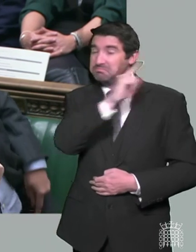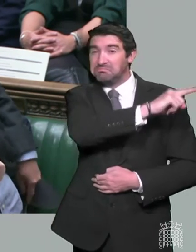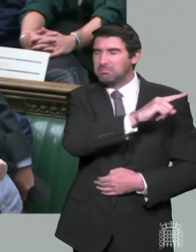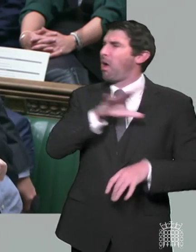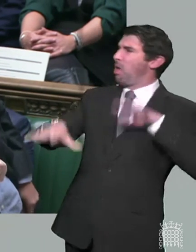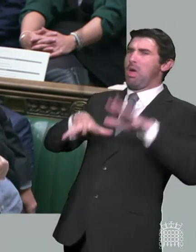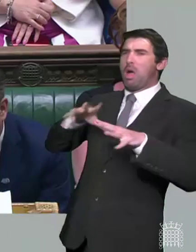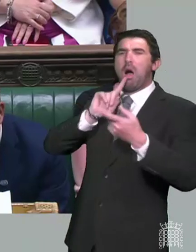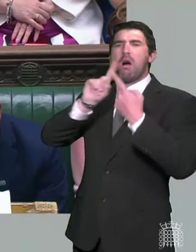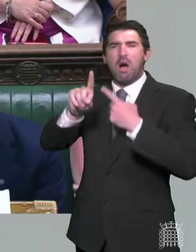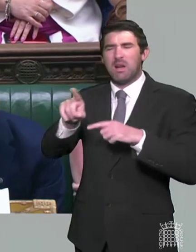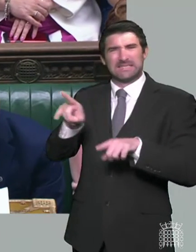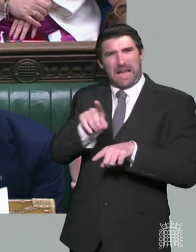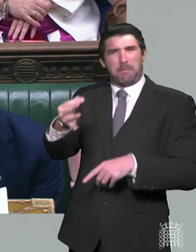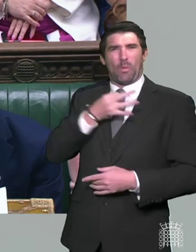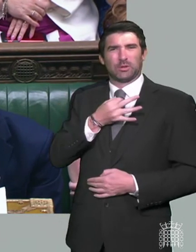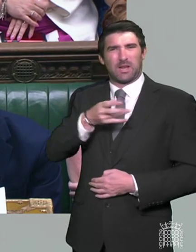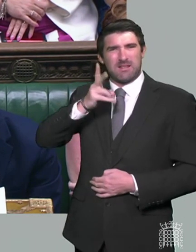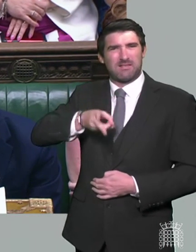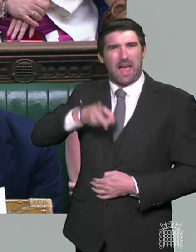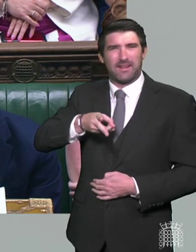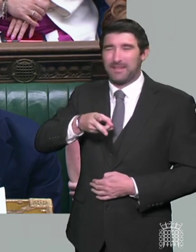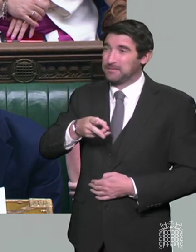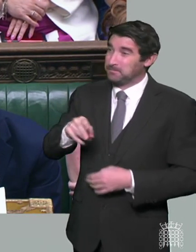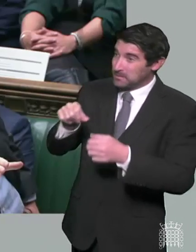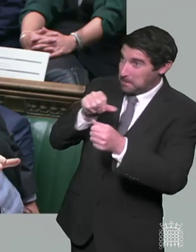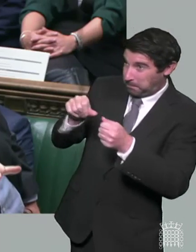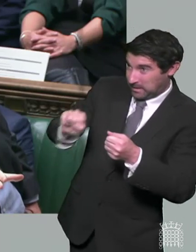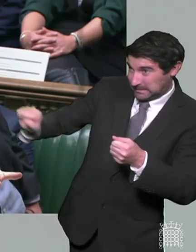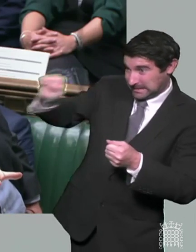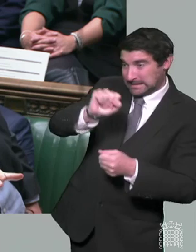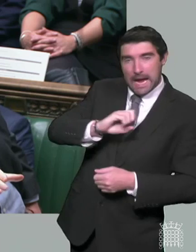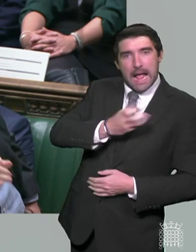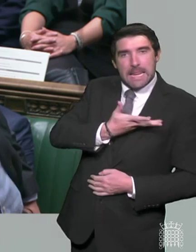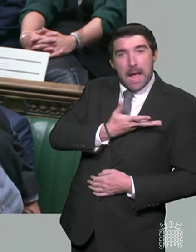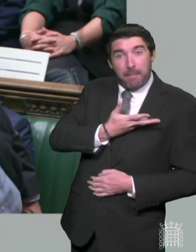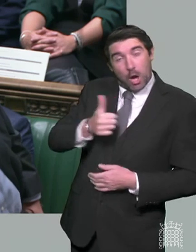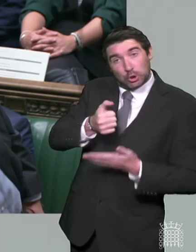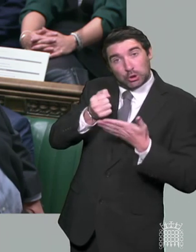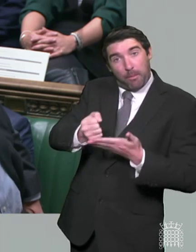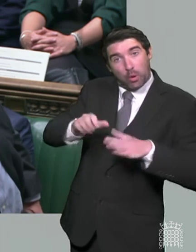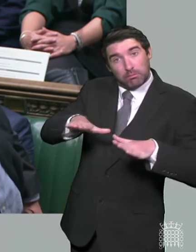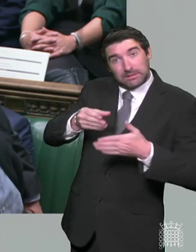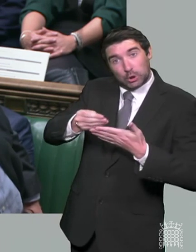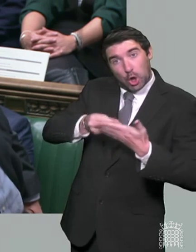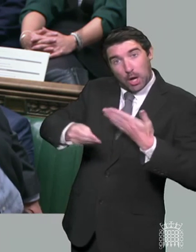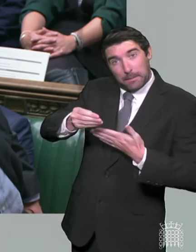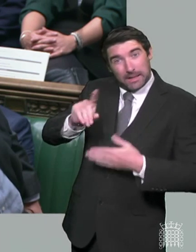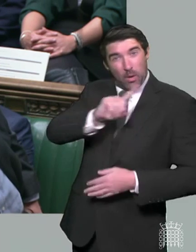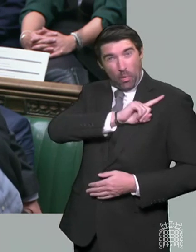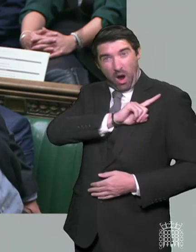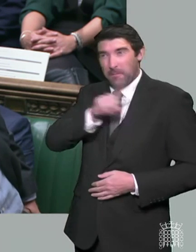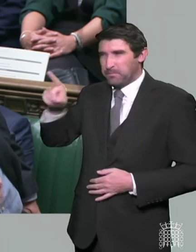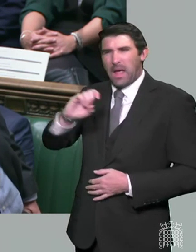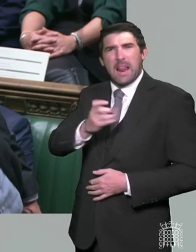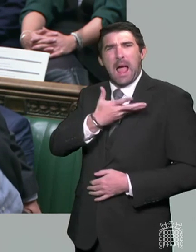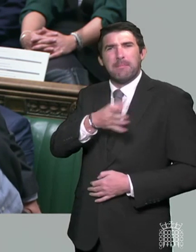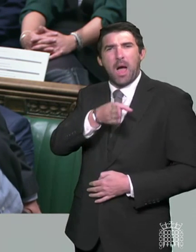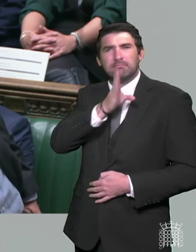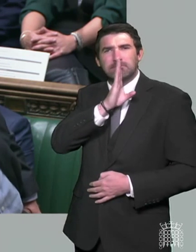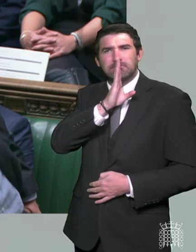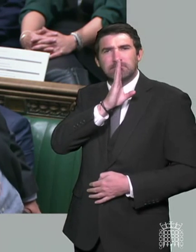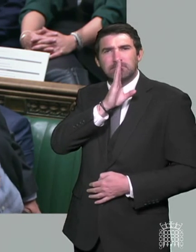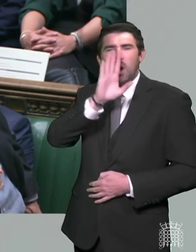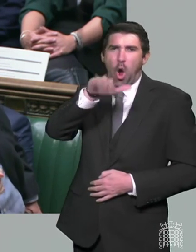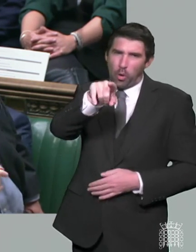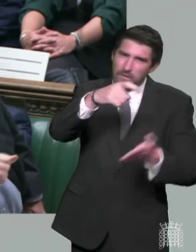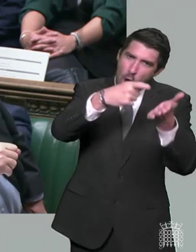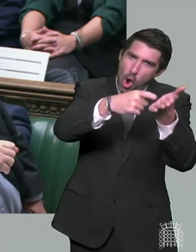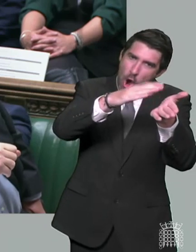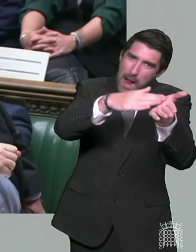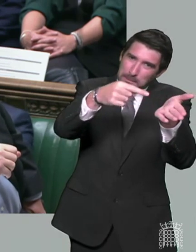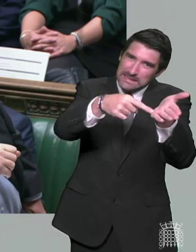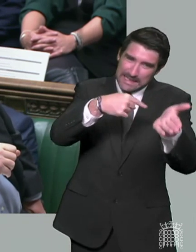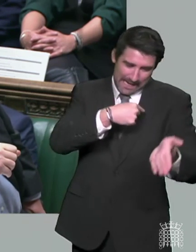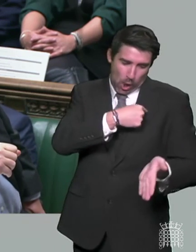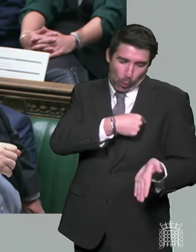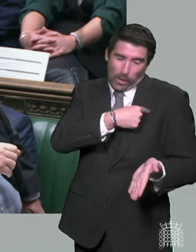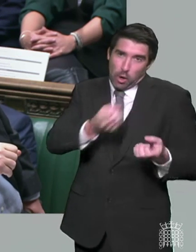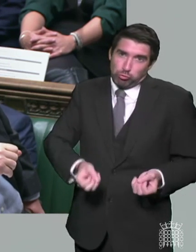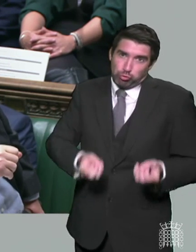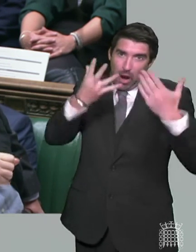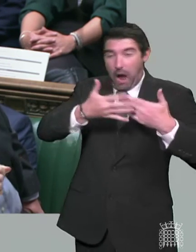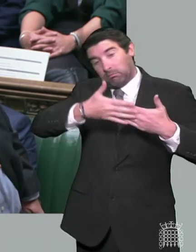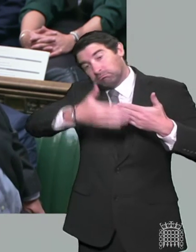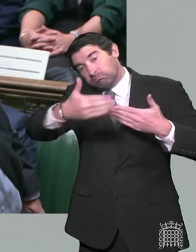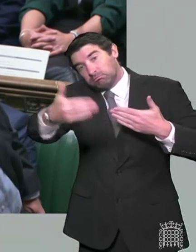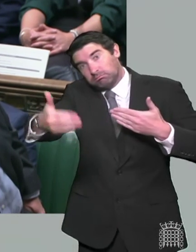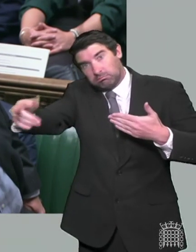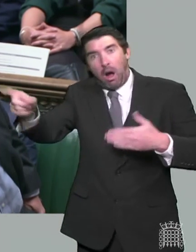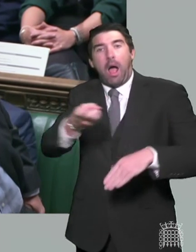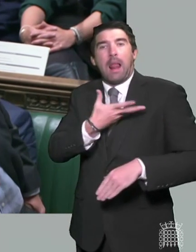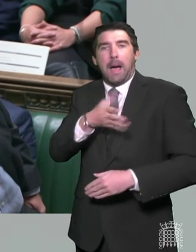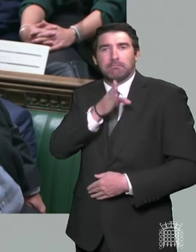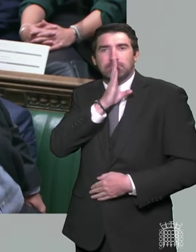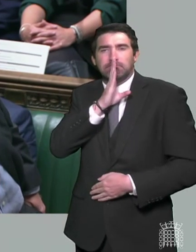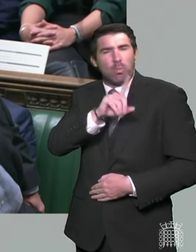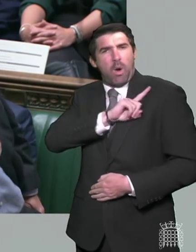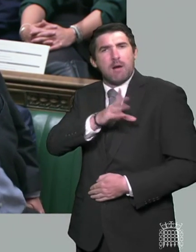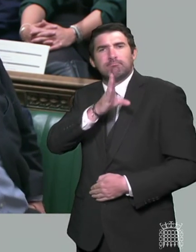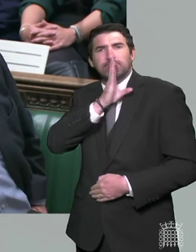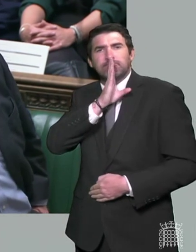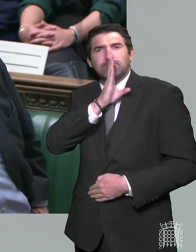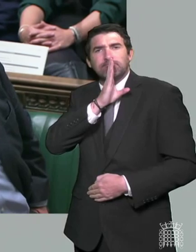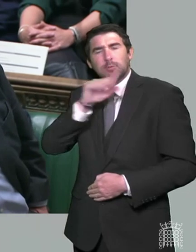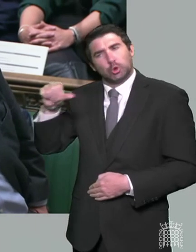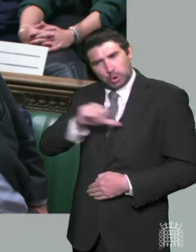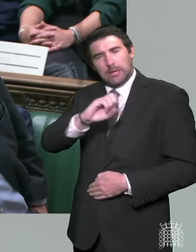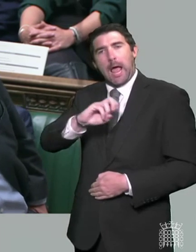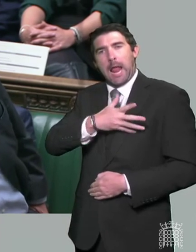What would be useful, in supporting the UK economy right now, would be if the leader of the Labour party ended his sphinx-like silence about the RMT’s strikes coming up in the course of the next couple of weeks.